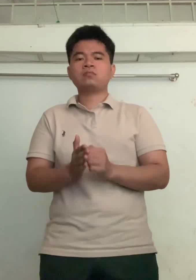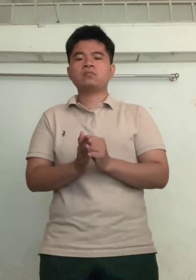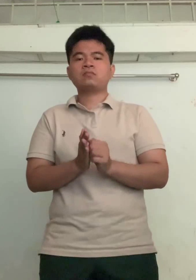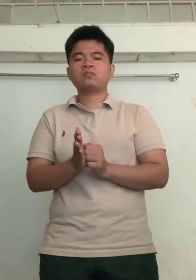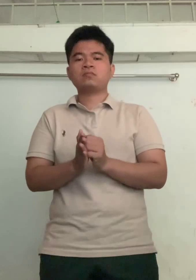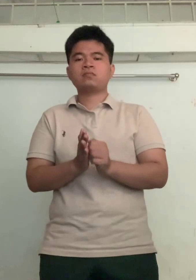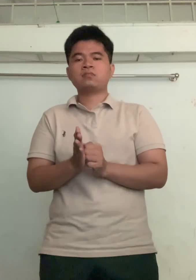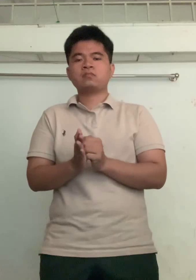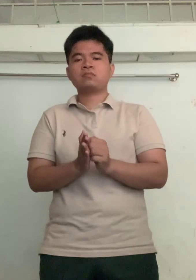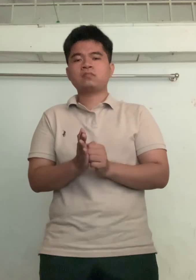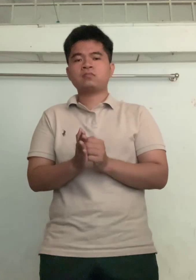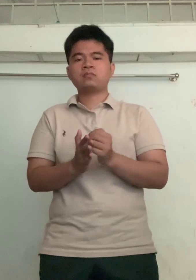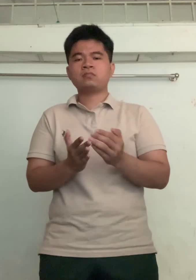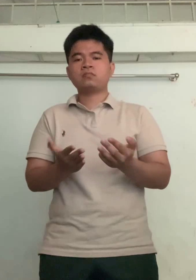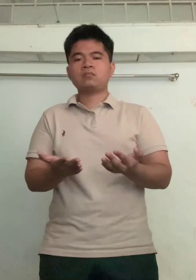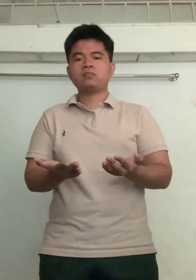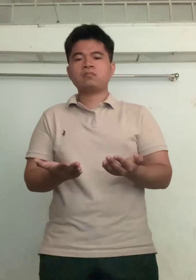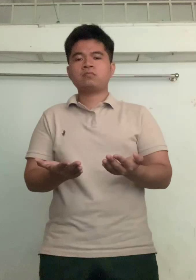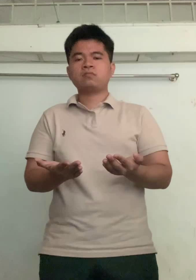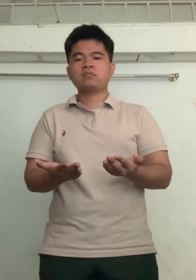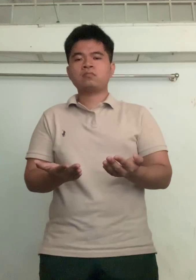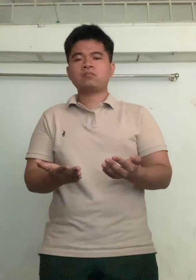thang nay